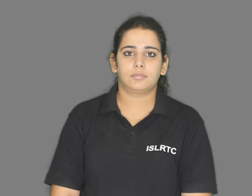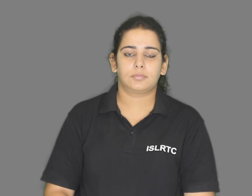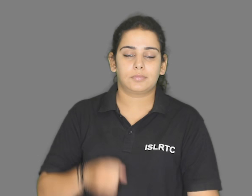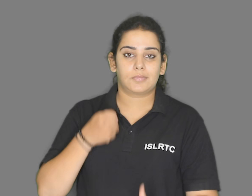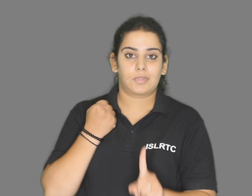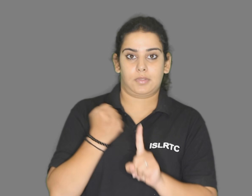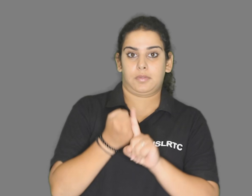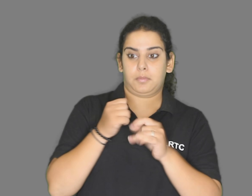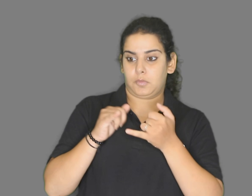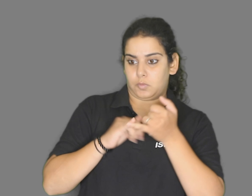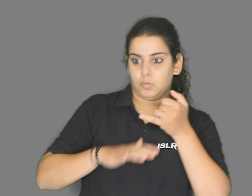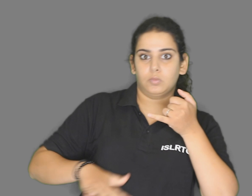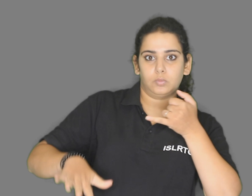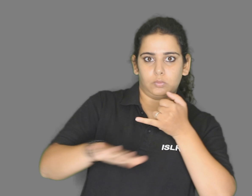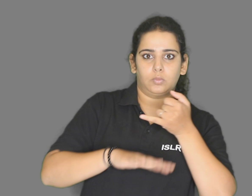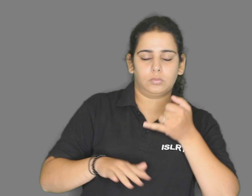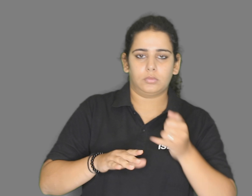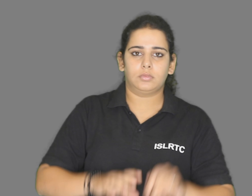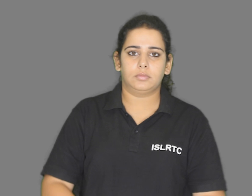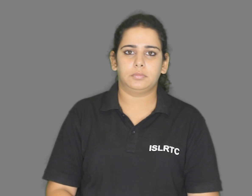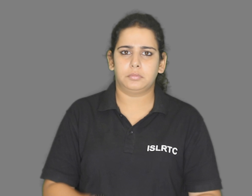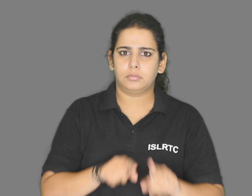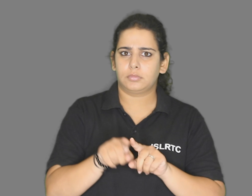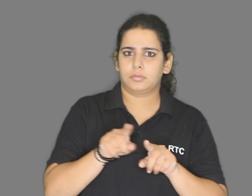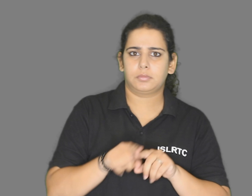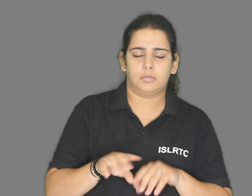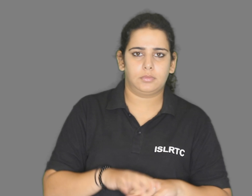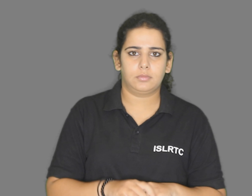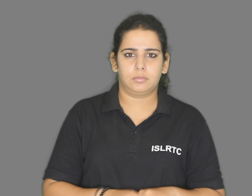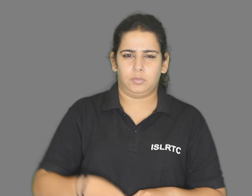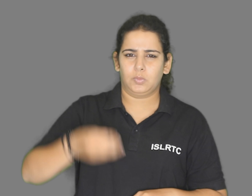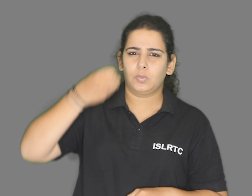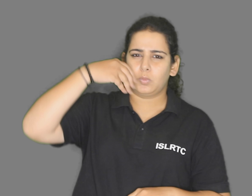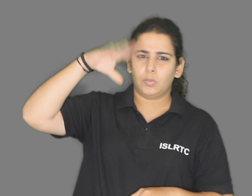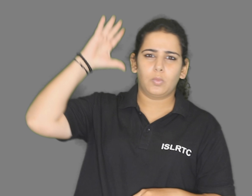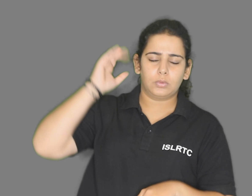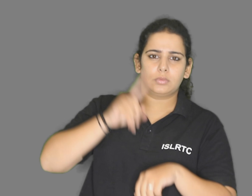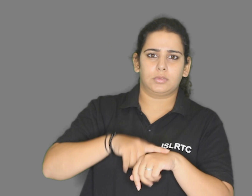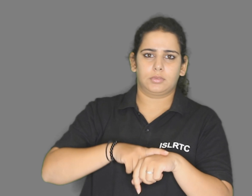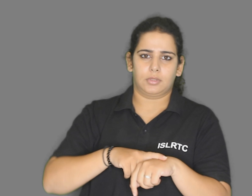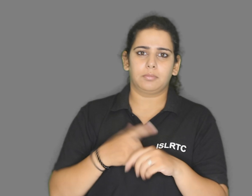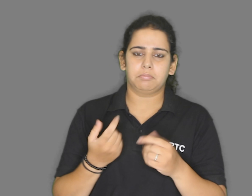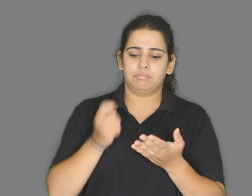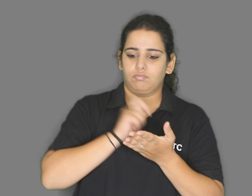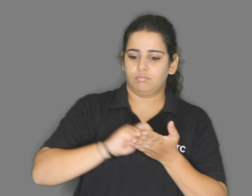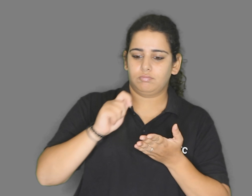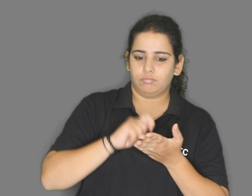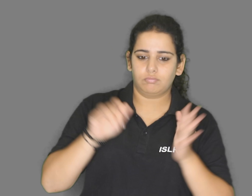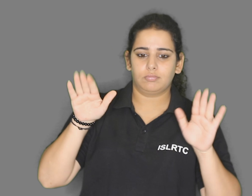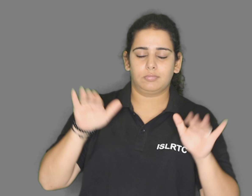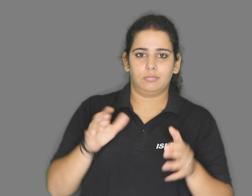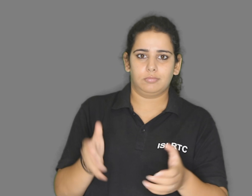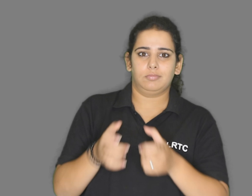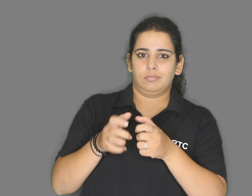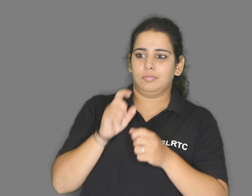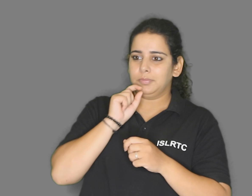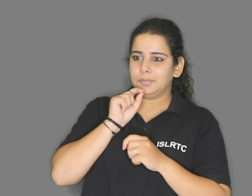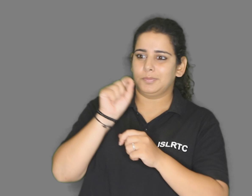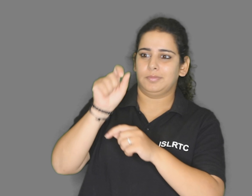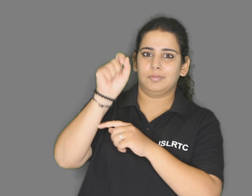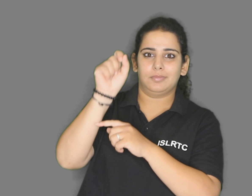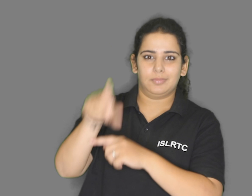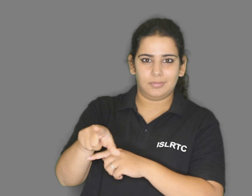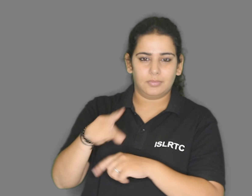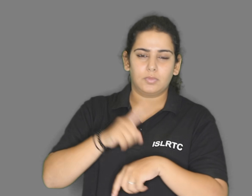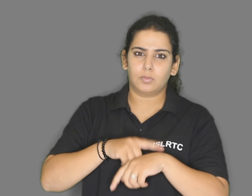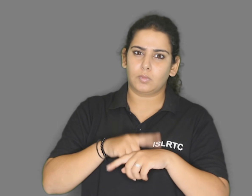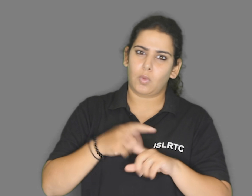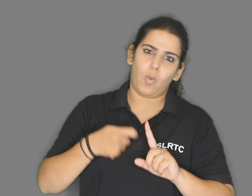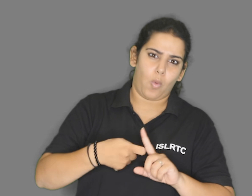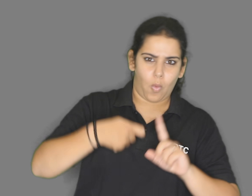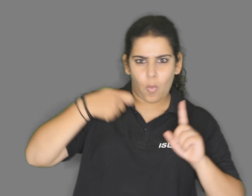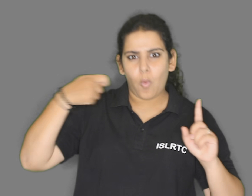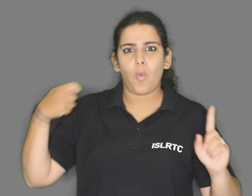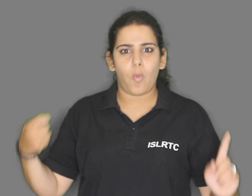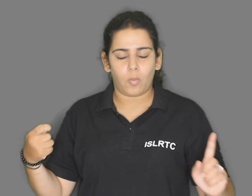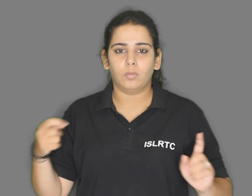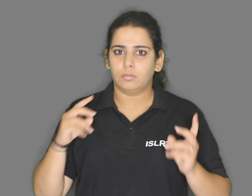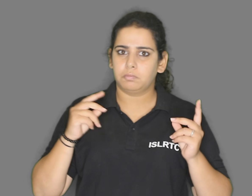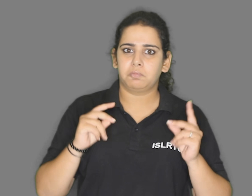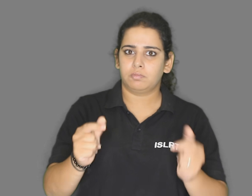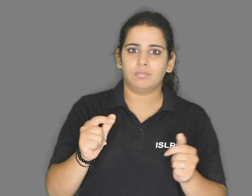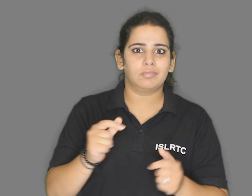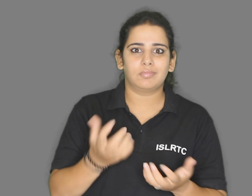Societal impact The changes to people, communities, and/or environments outside of academia that occurred due to the research process or findings